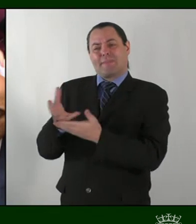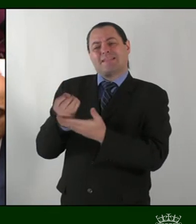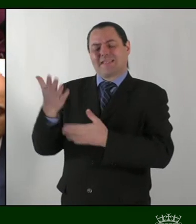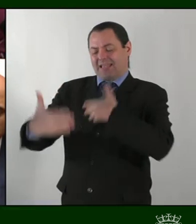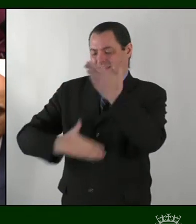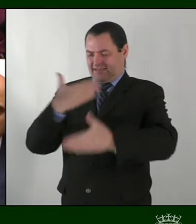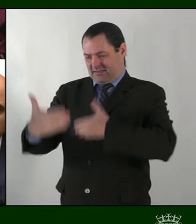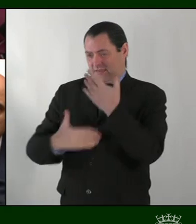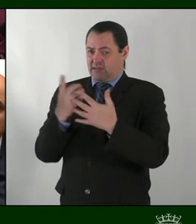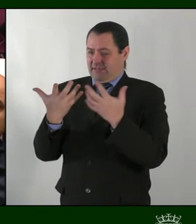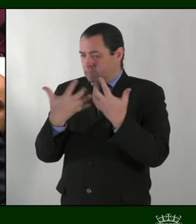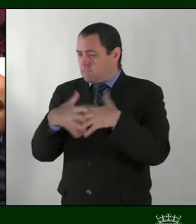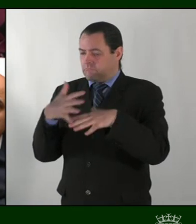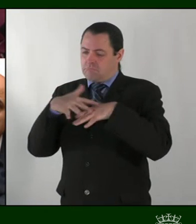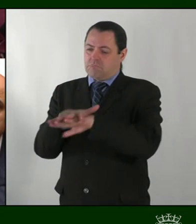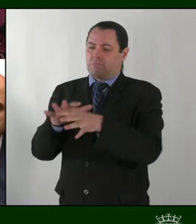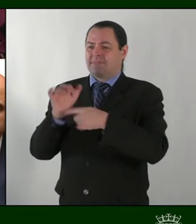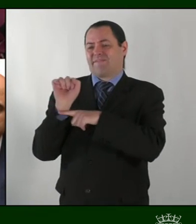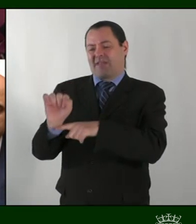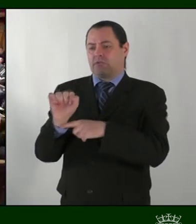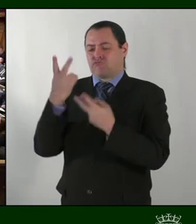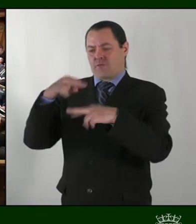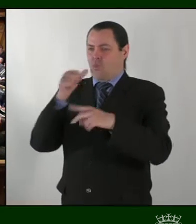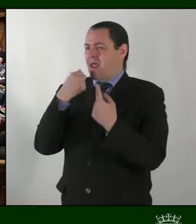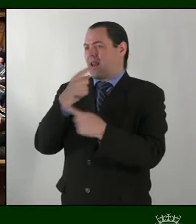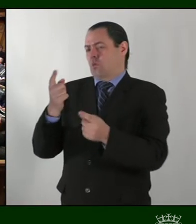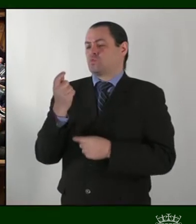The timing of that integrated review will be announced shortly.